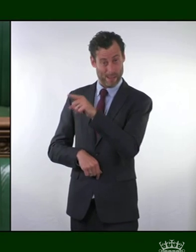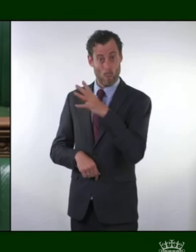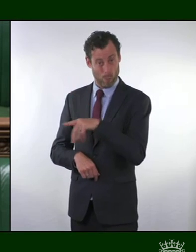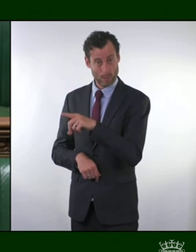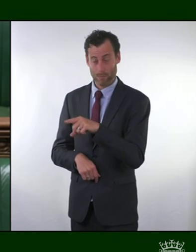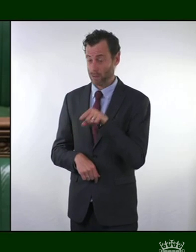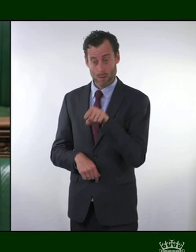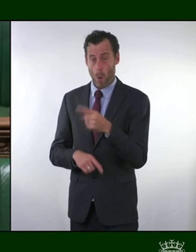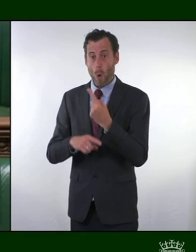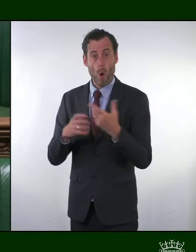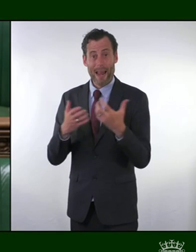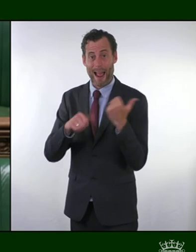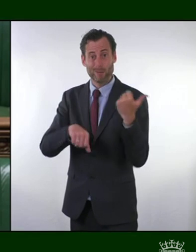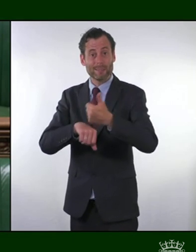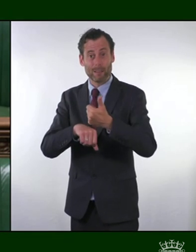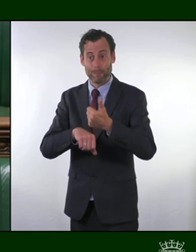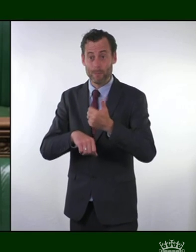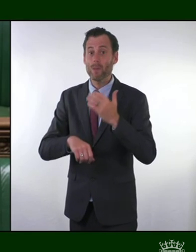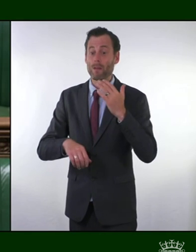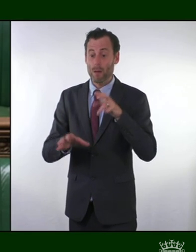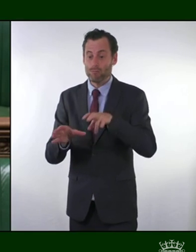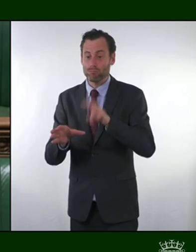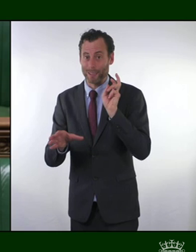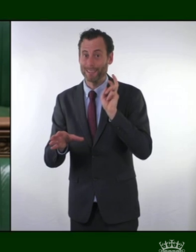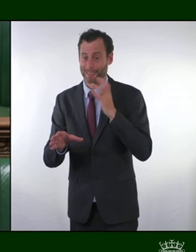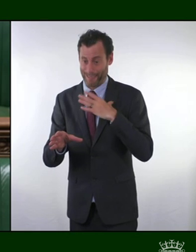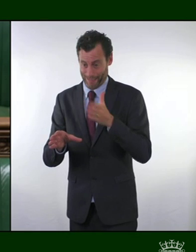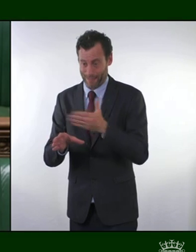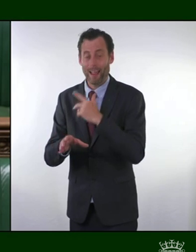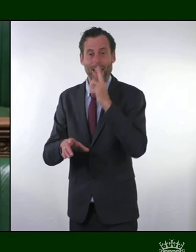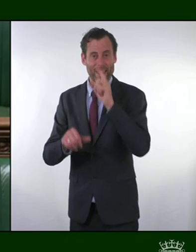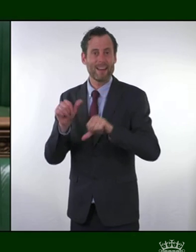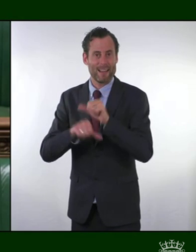I am more than happy to study the plans he proposes.